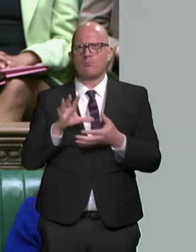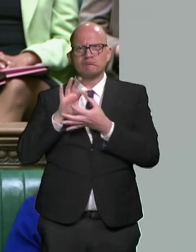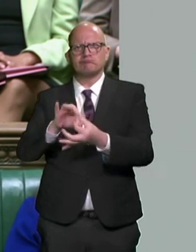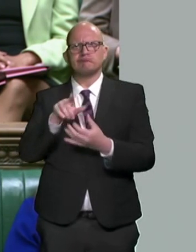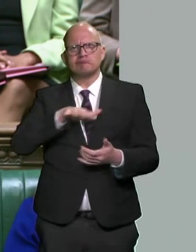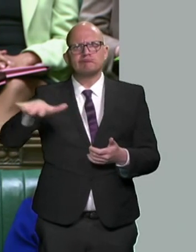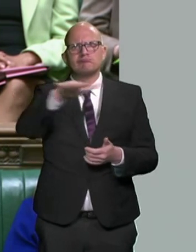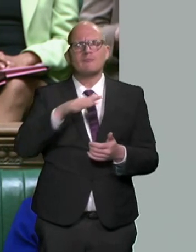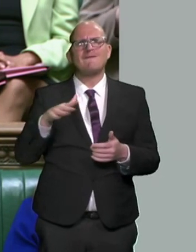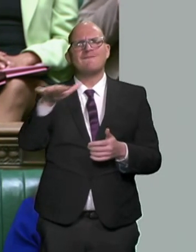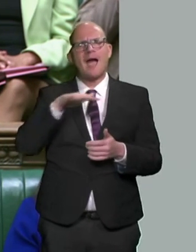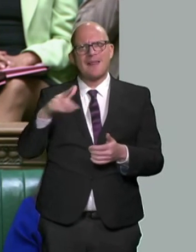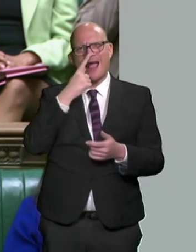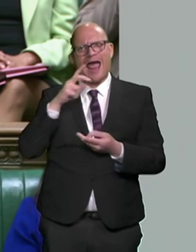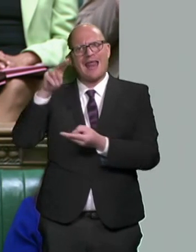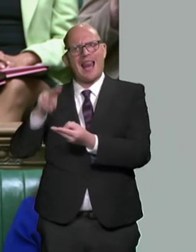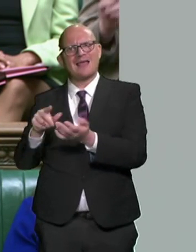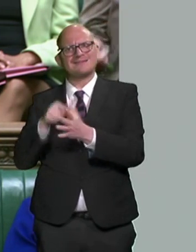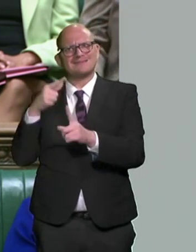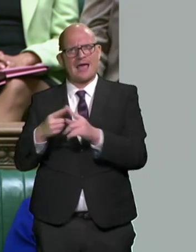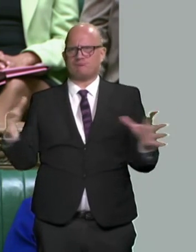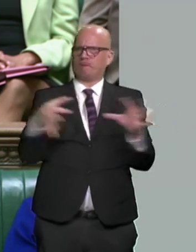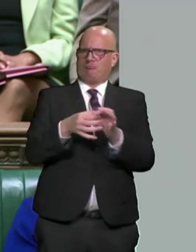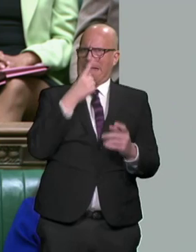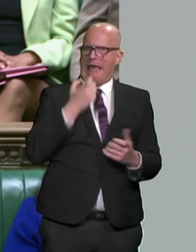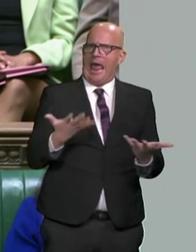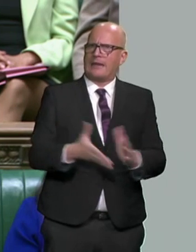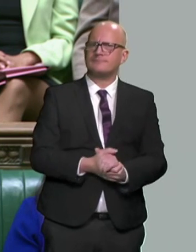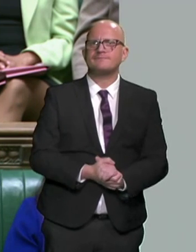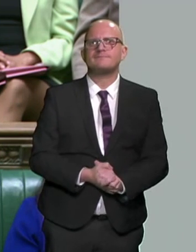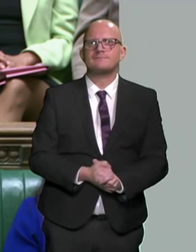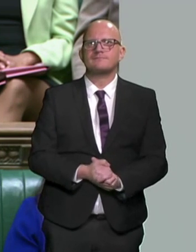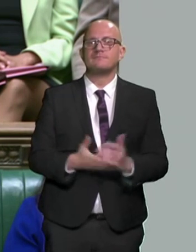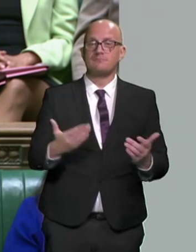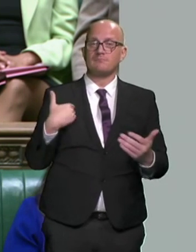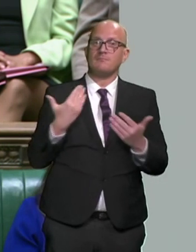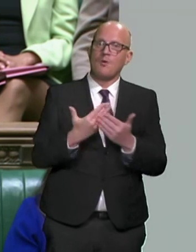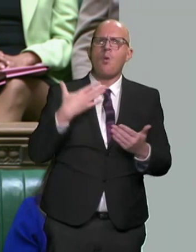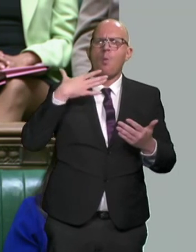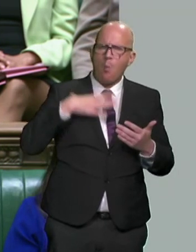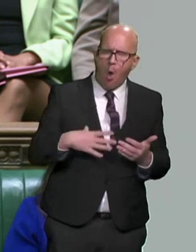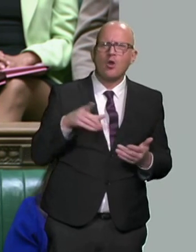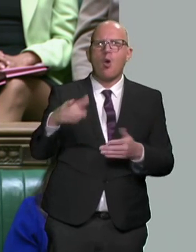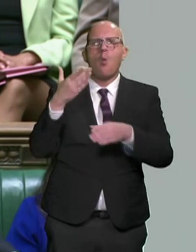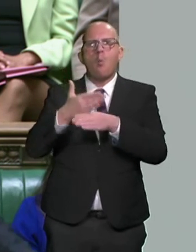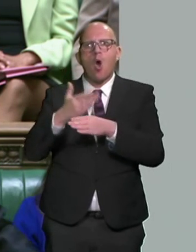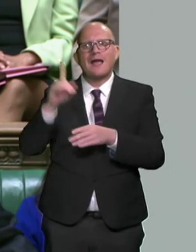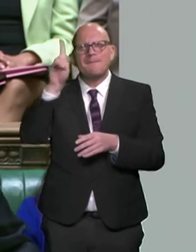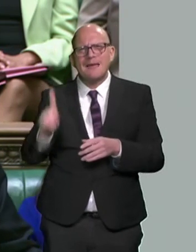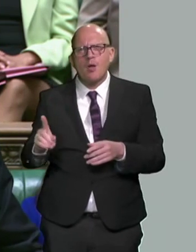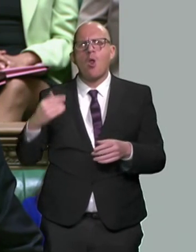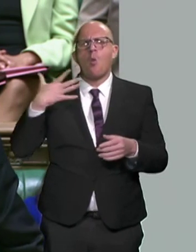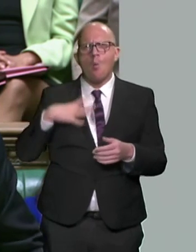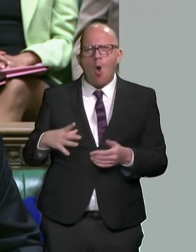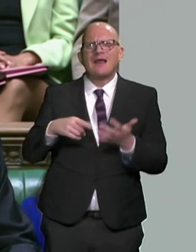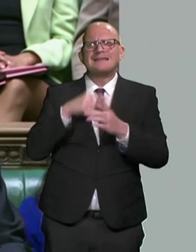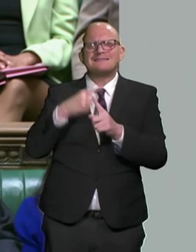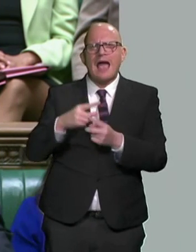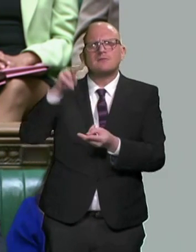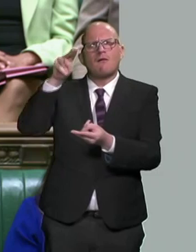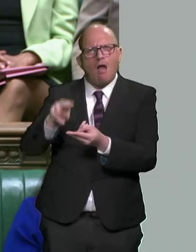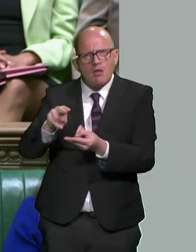Over the last decade, it has been a Conservative mission to promote tax cuts for working people and simplify the system.